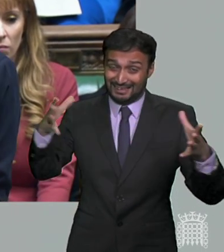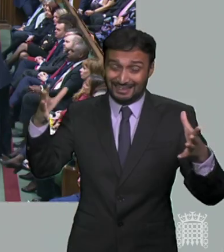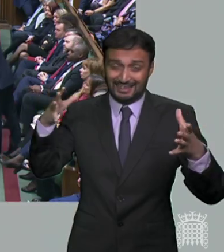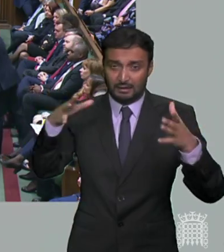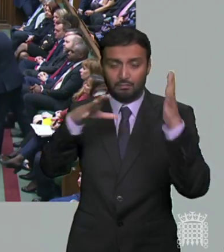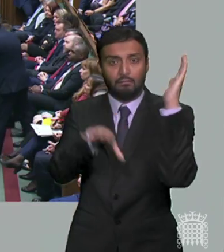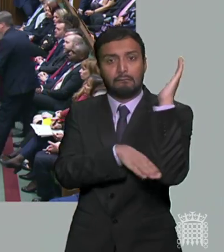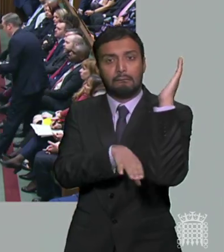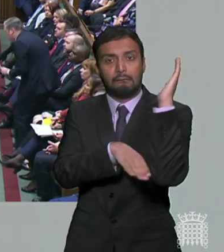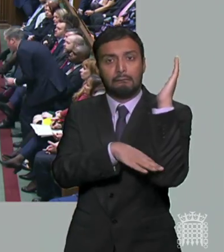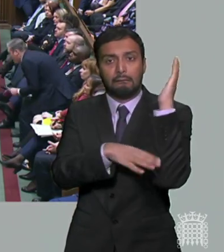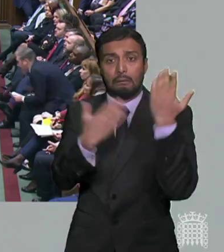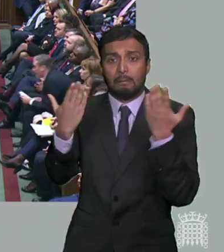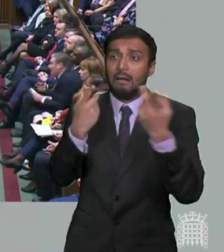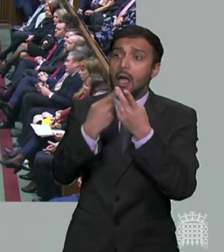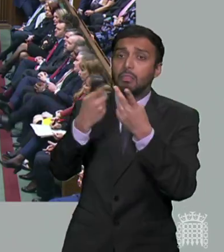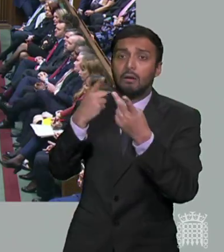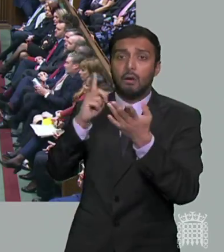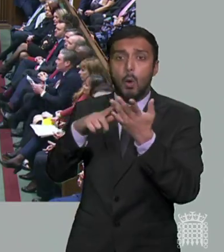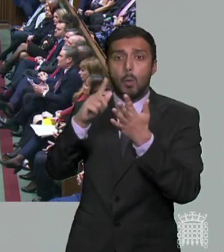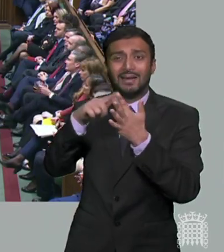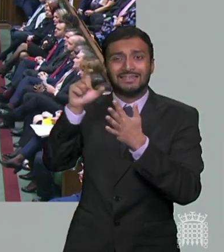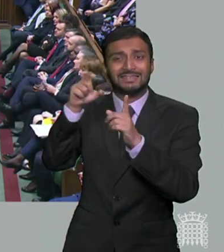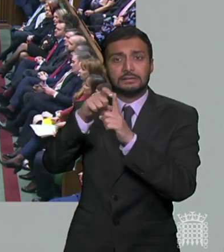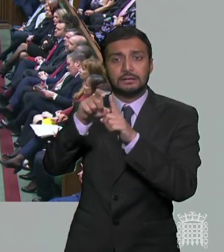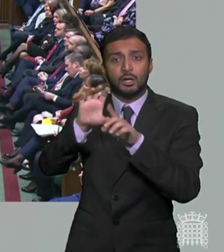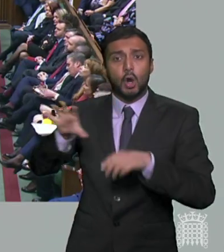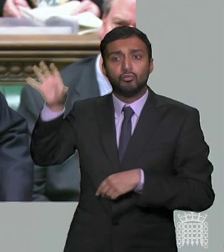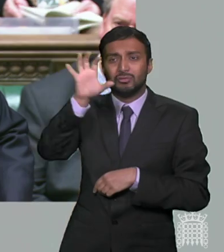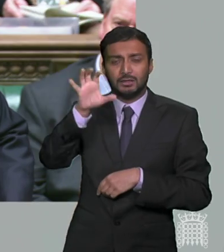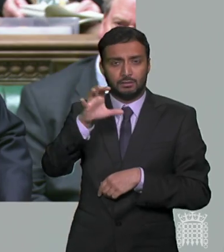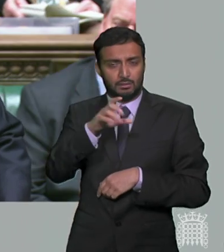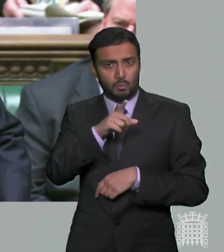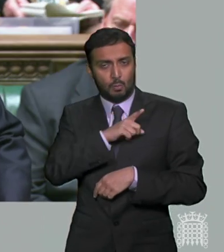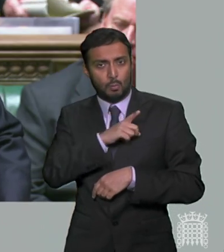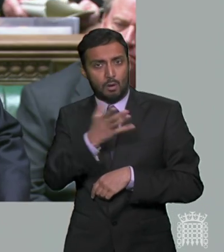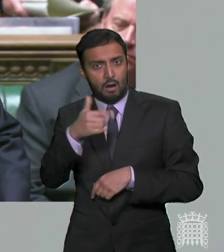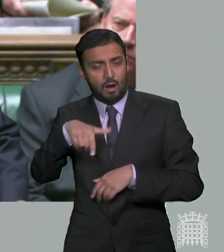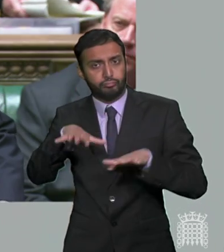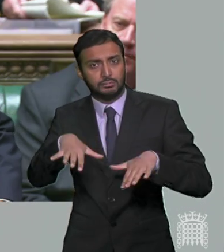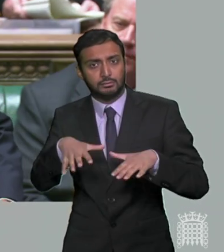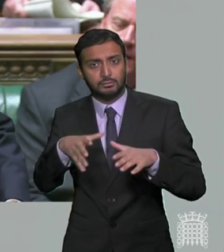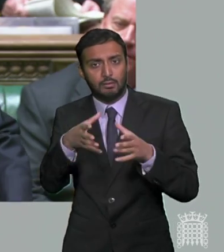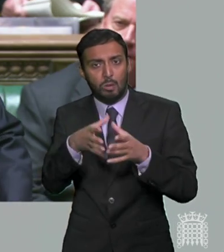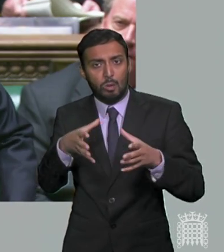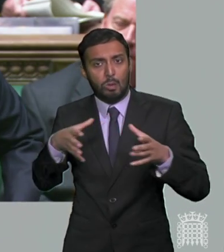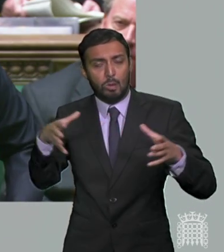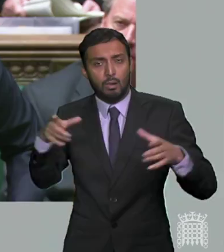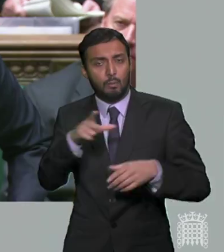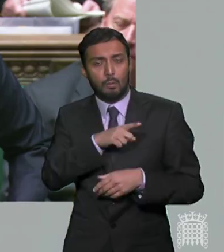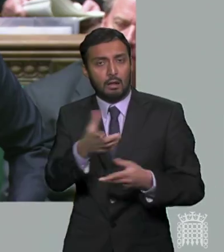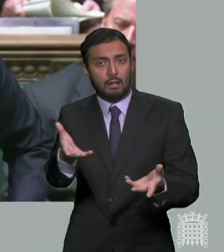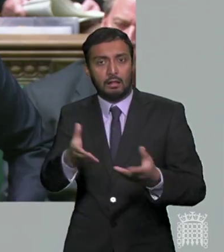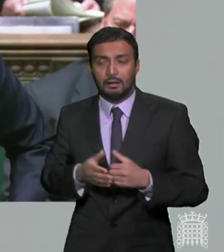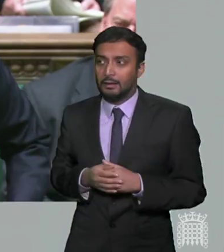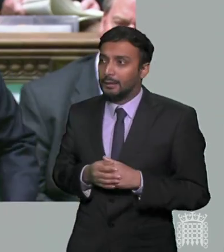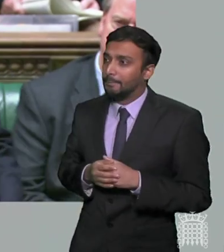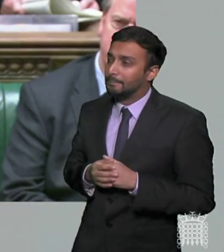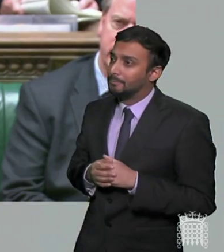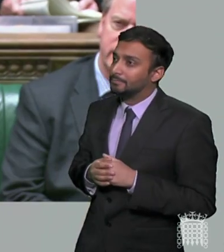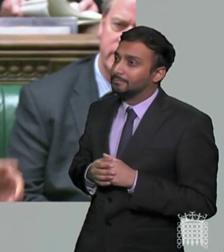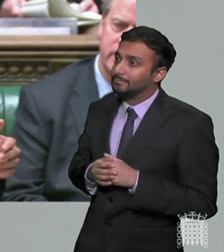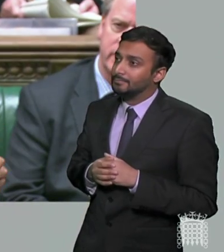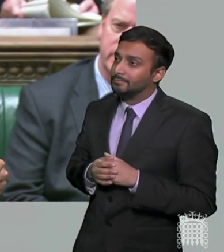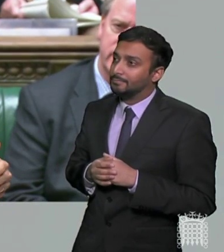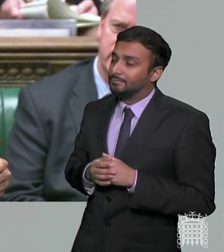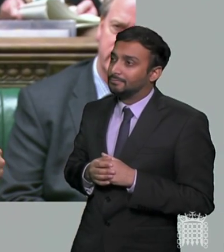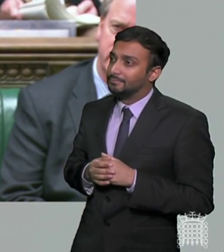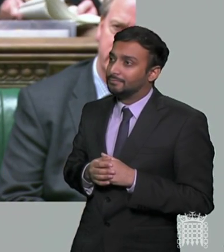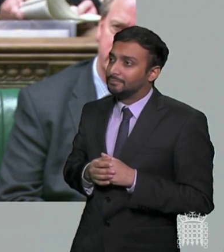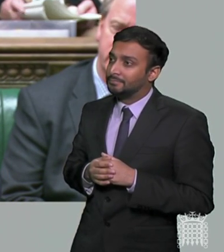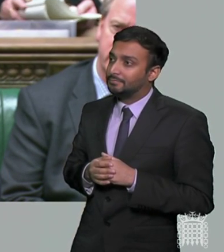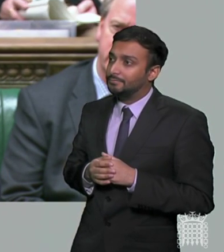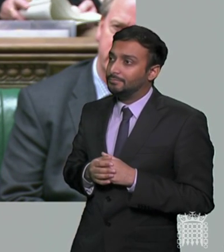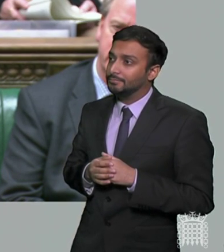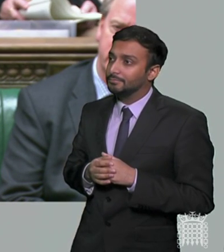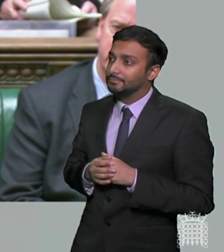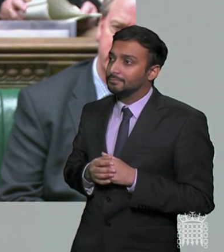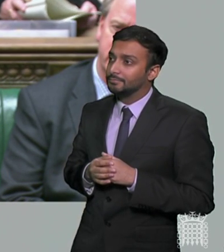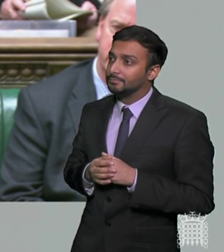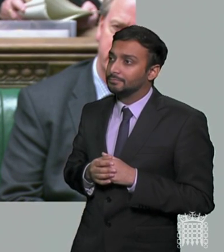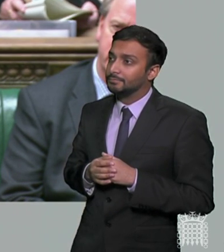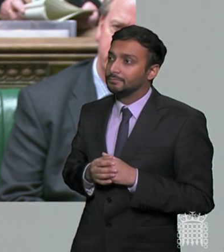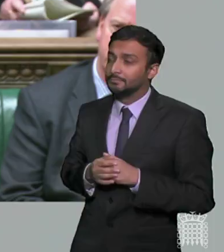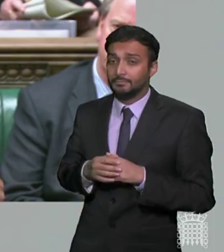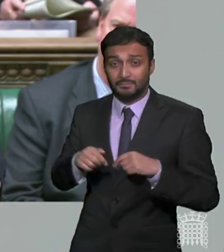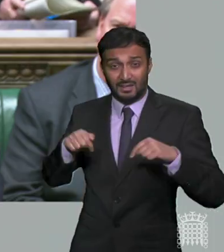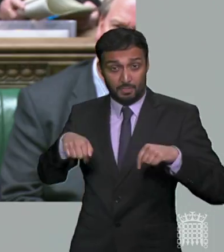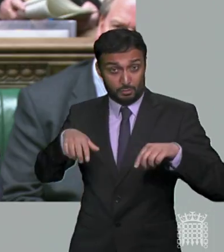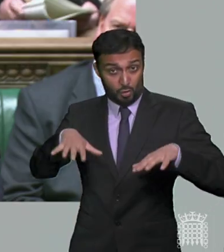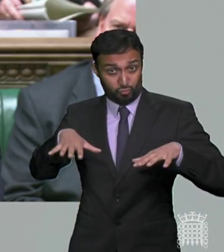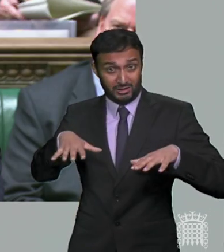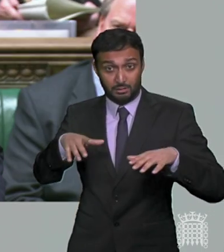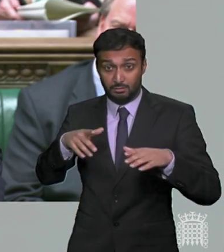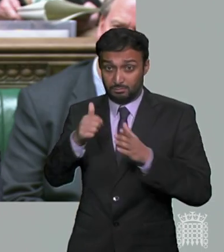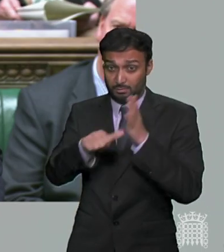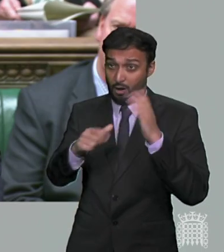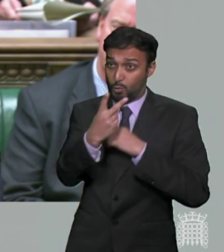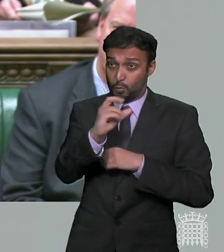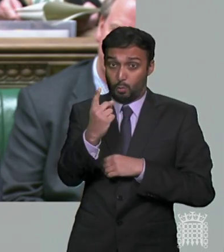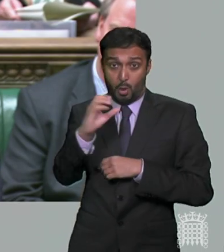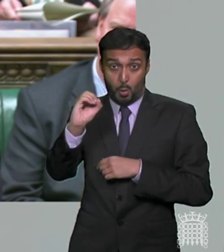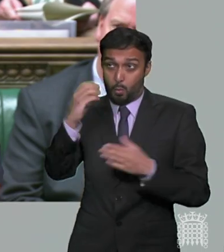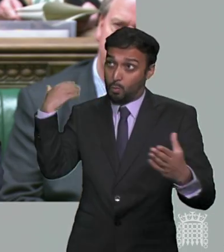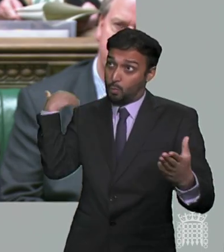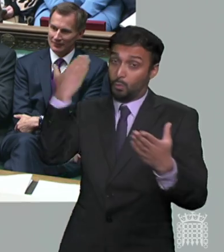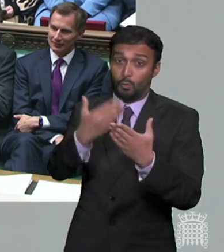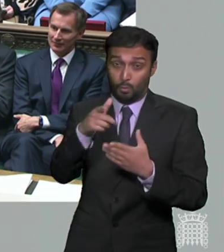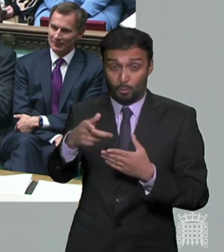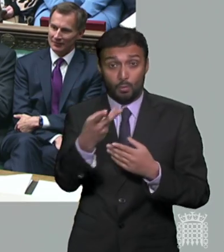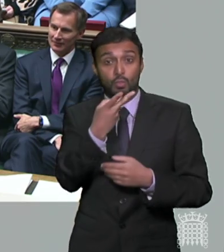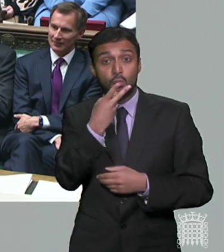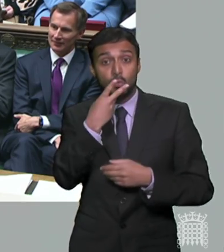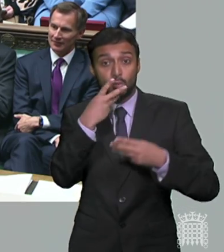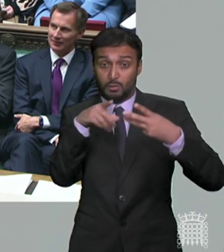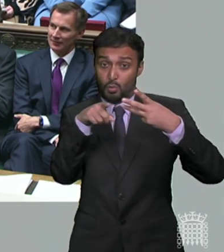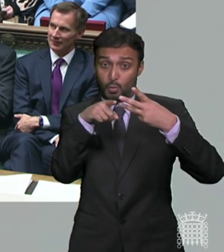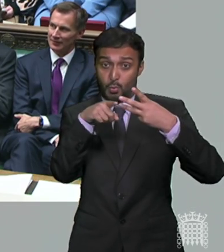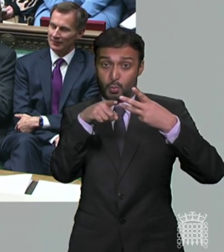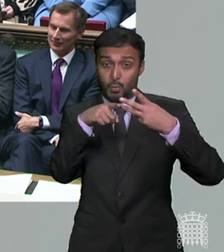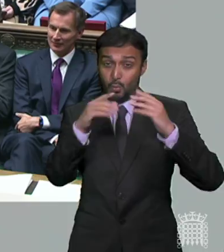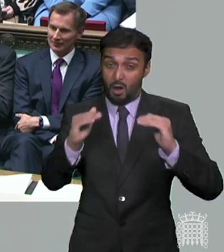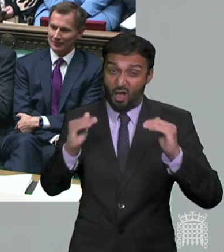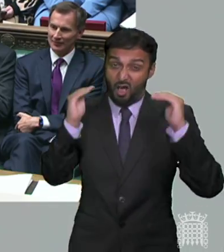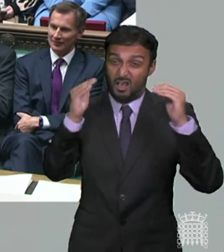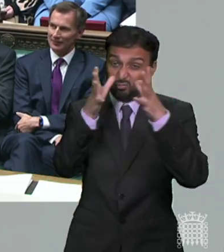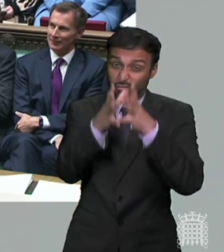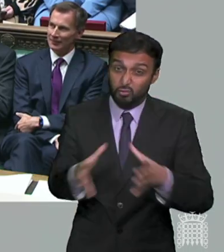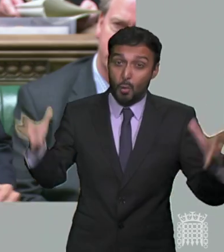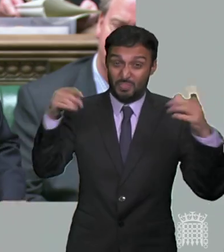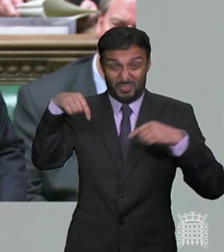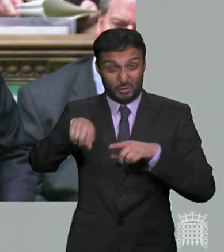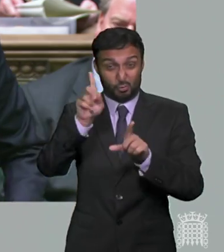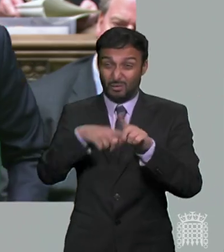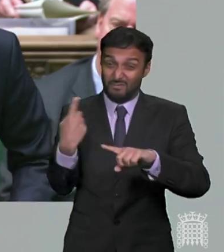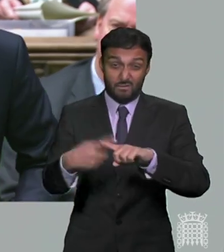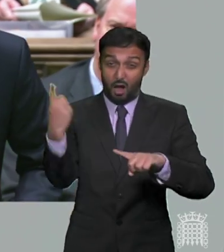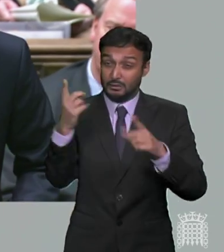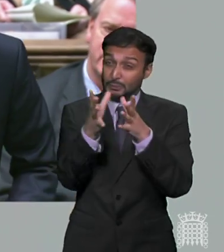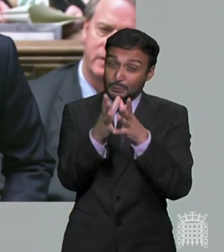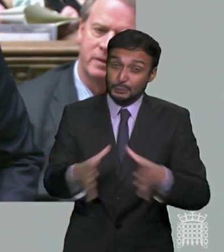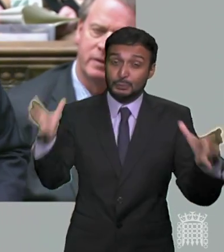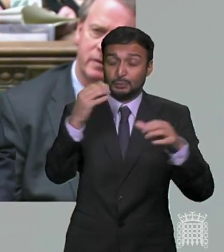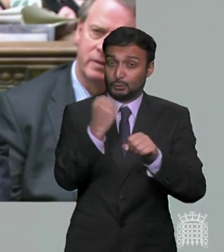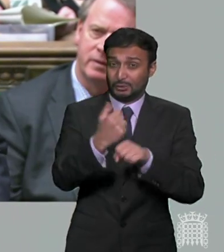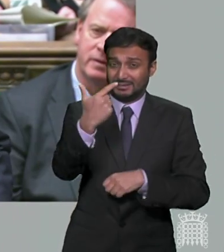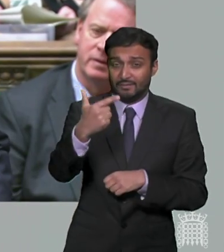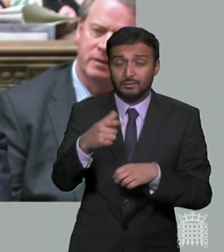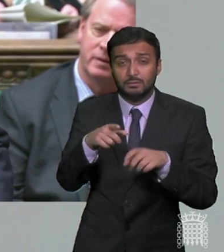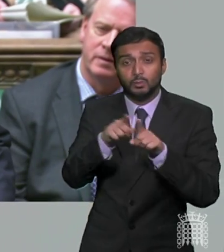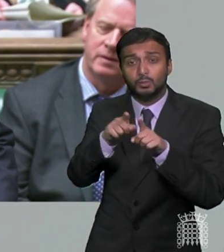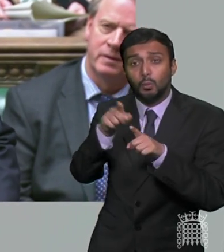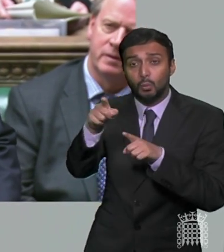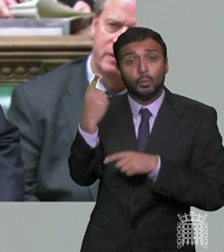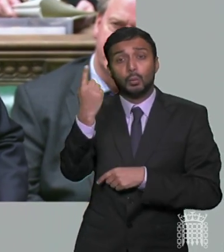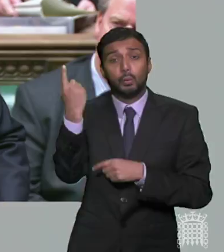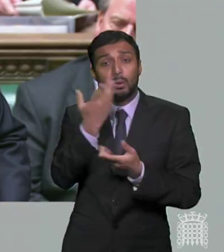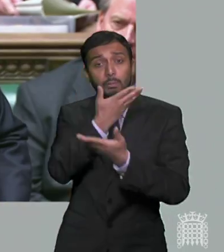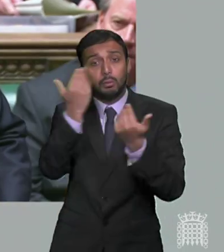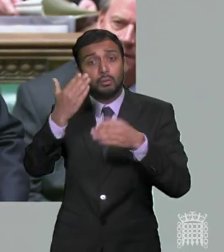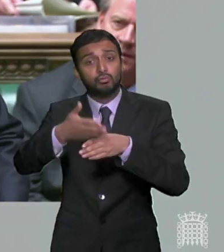Since 2010, this country has experienced the third highest growth in the G7; this year, the fastest growth in the G7, and unemployment at a multi-decade low.